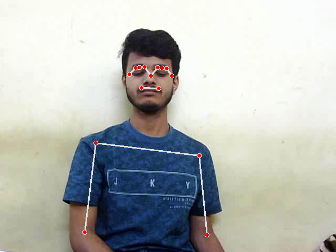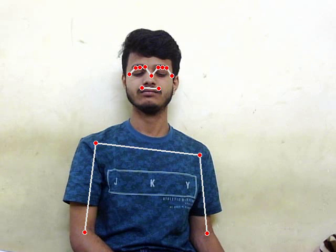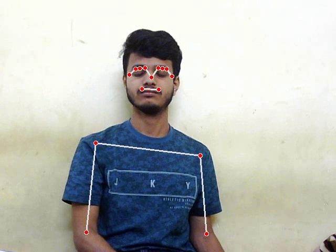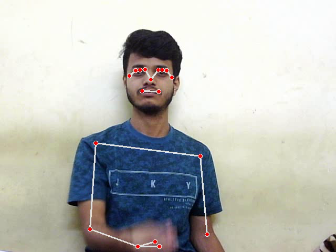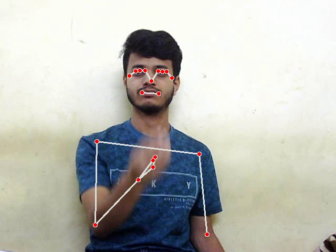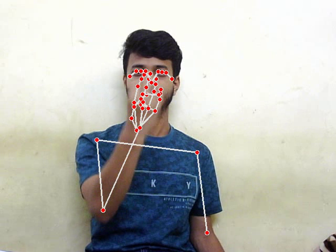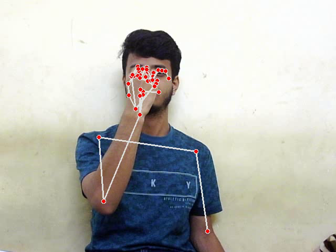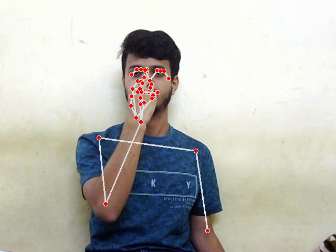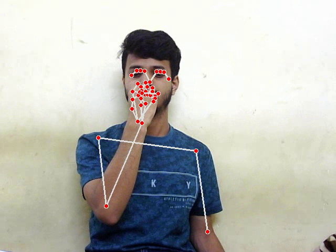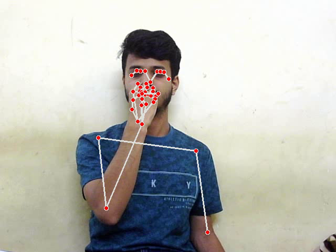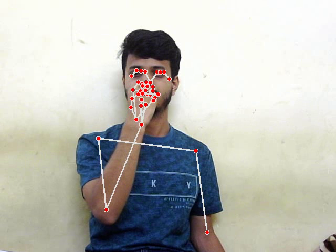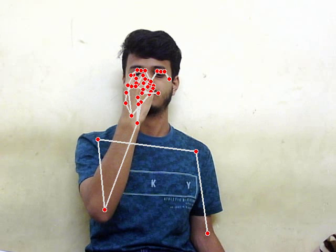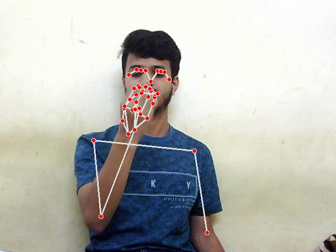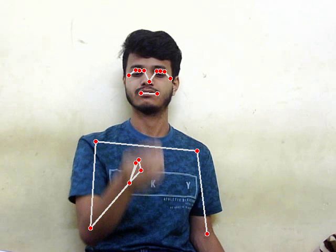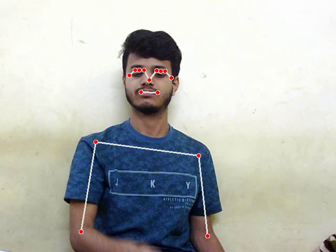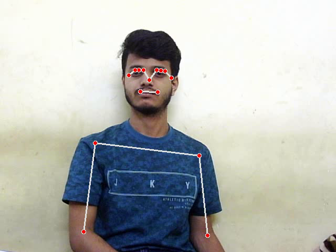eat